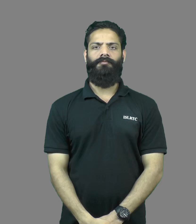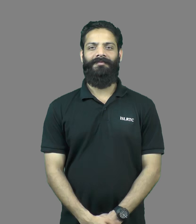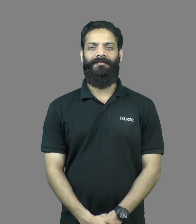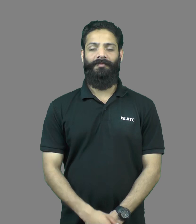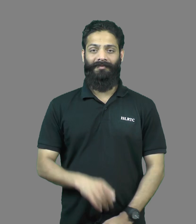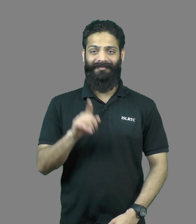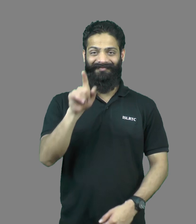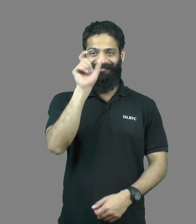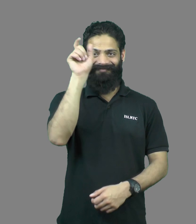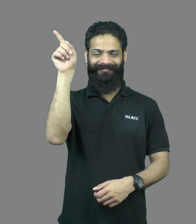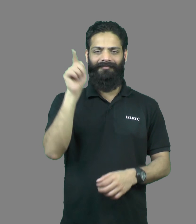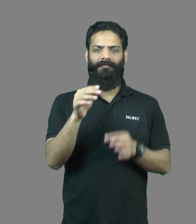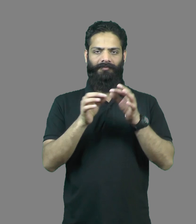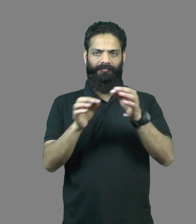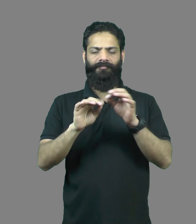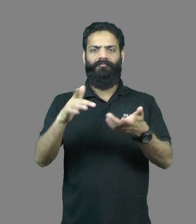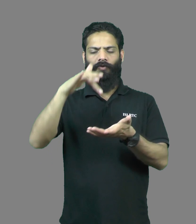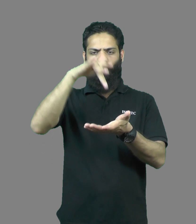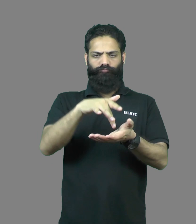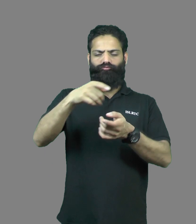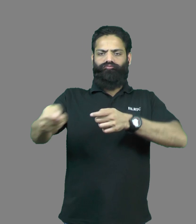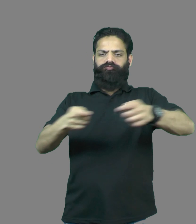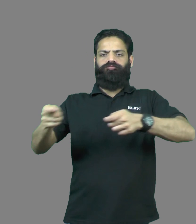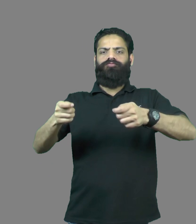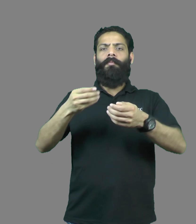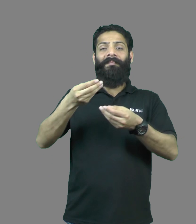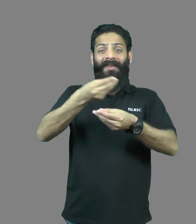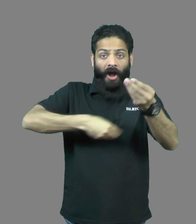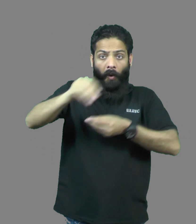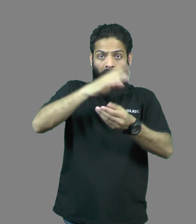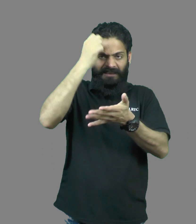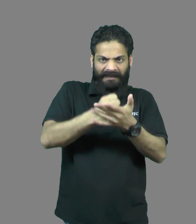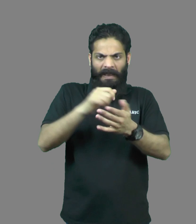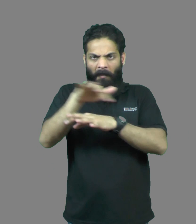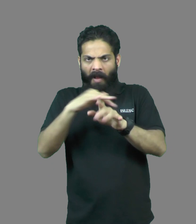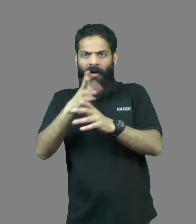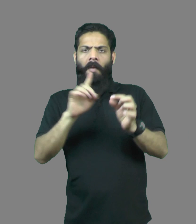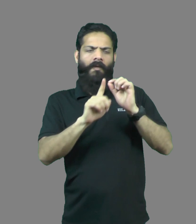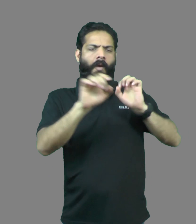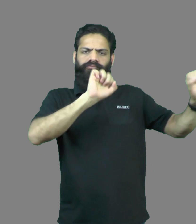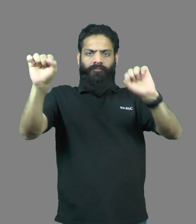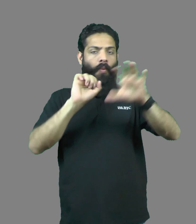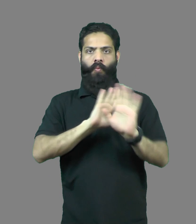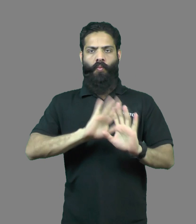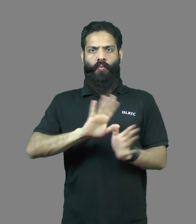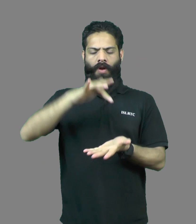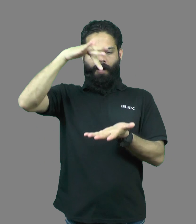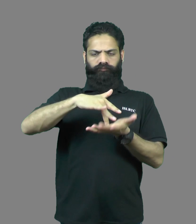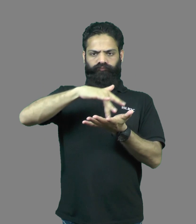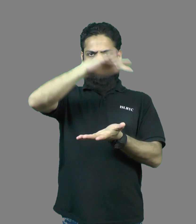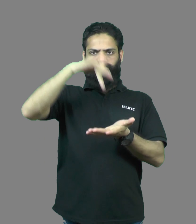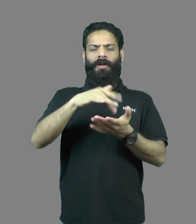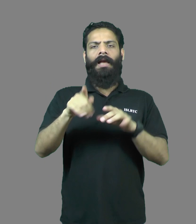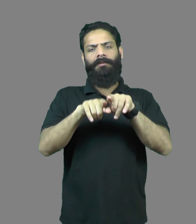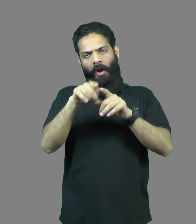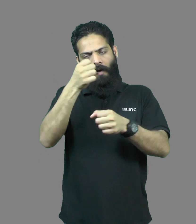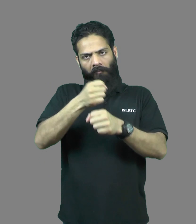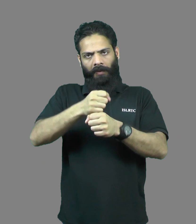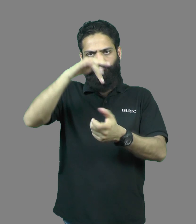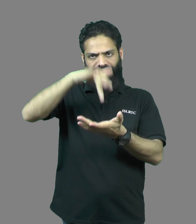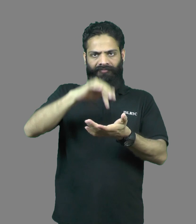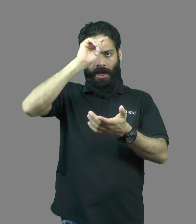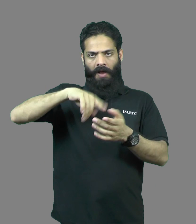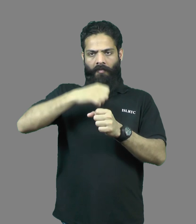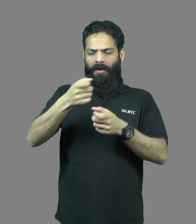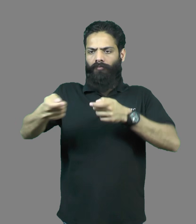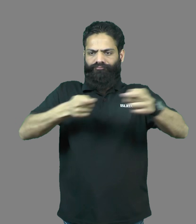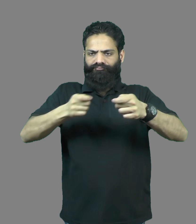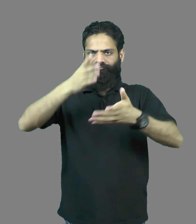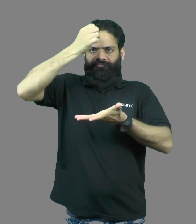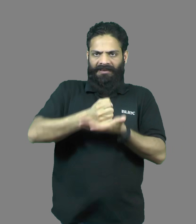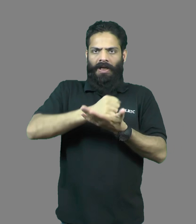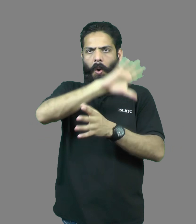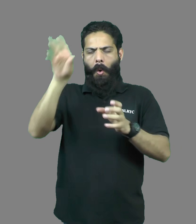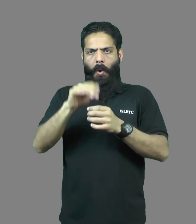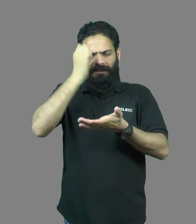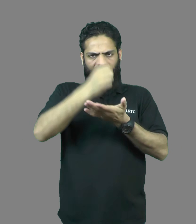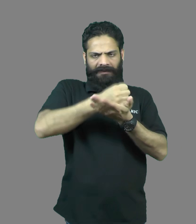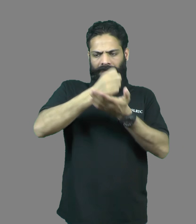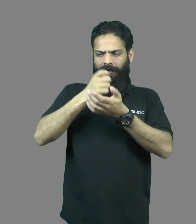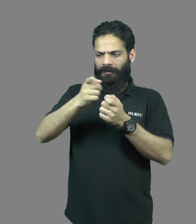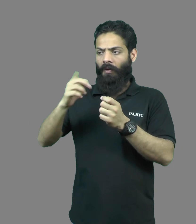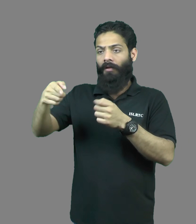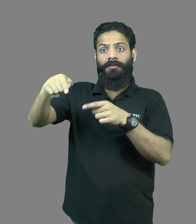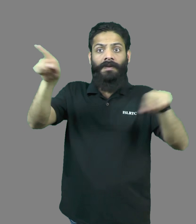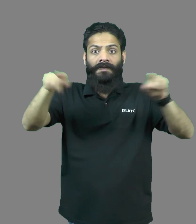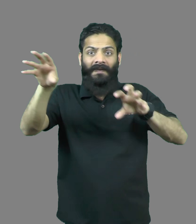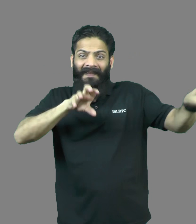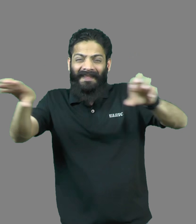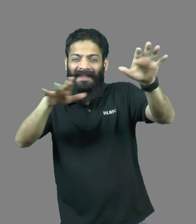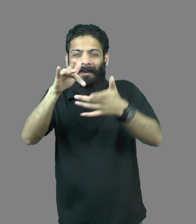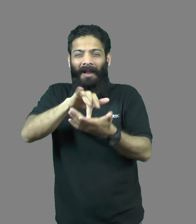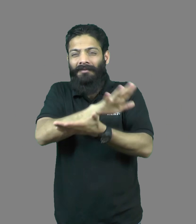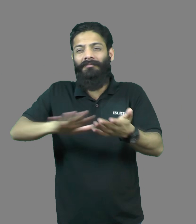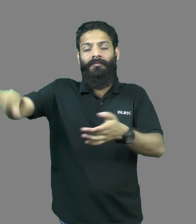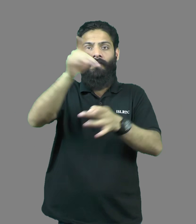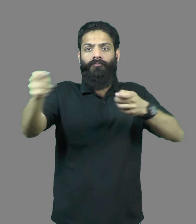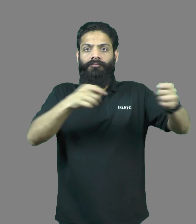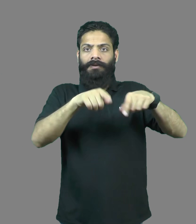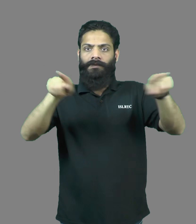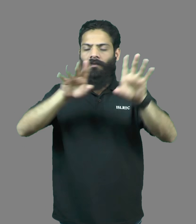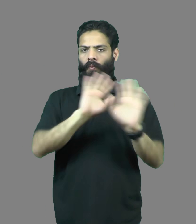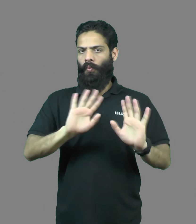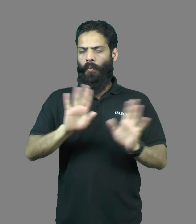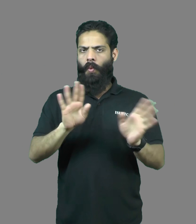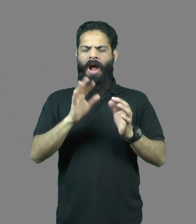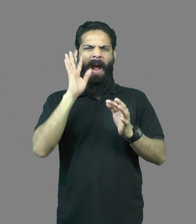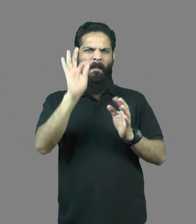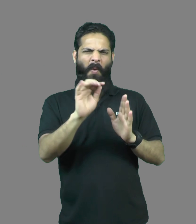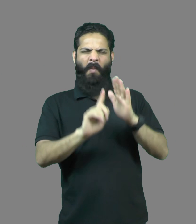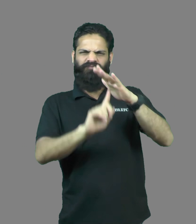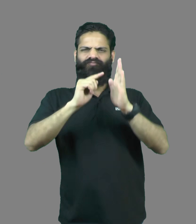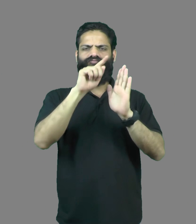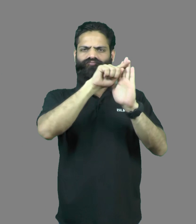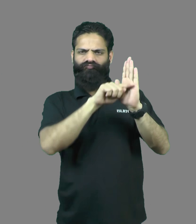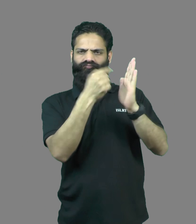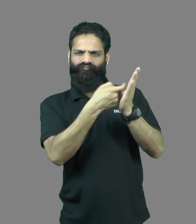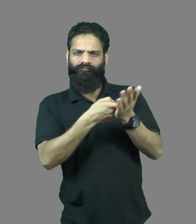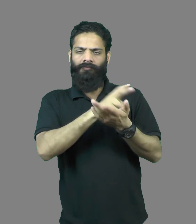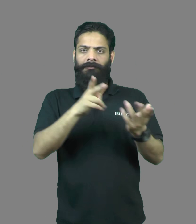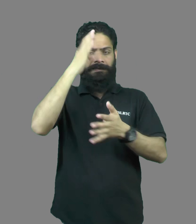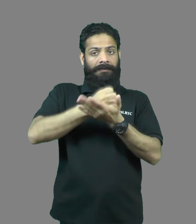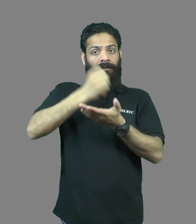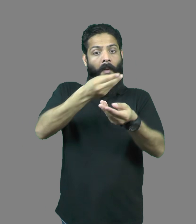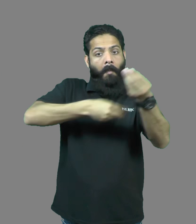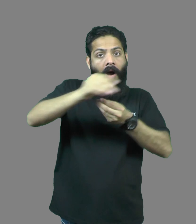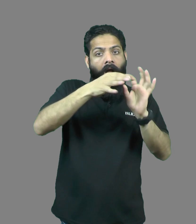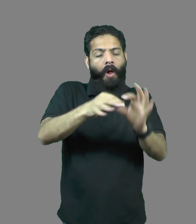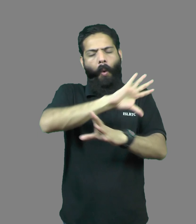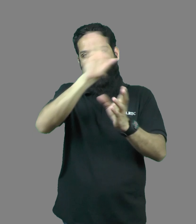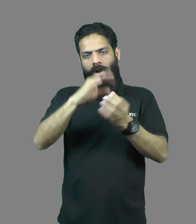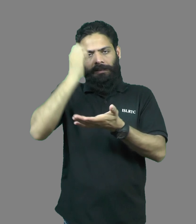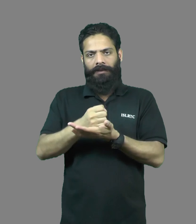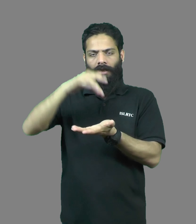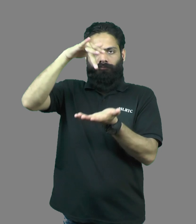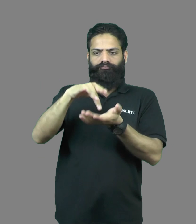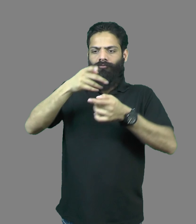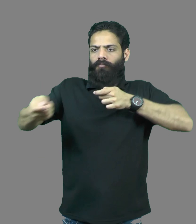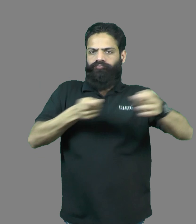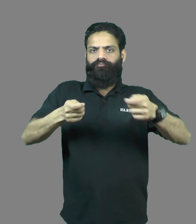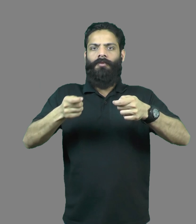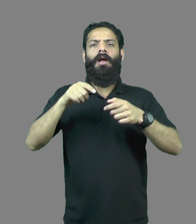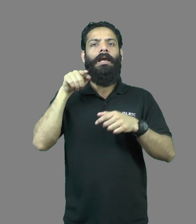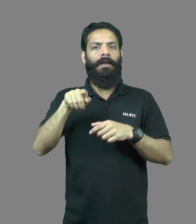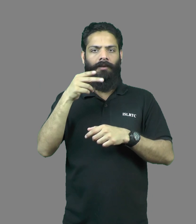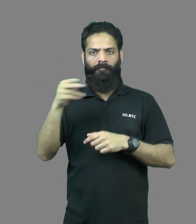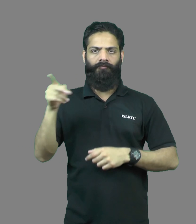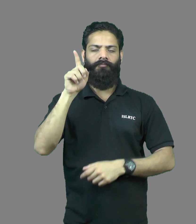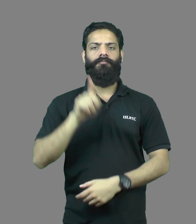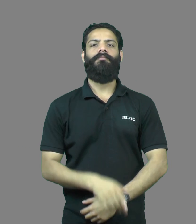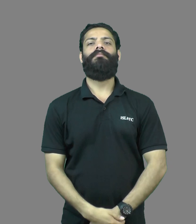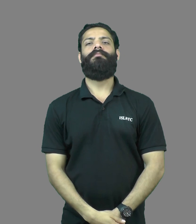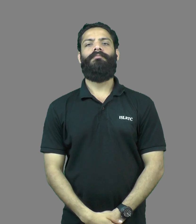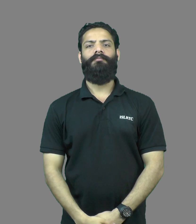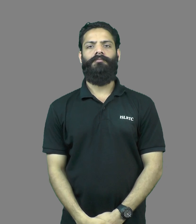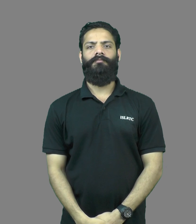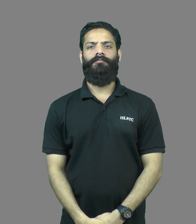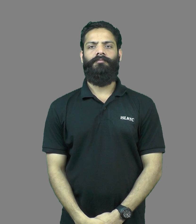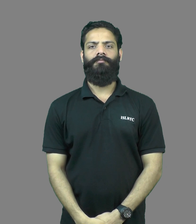Command Economy